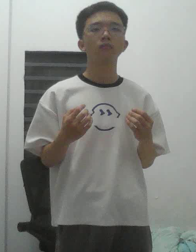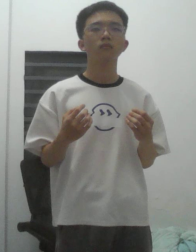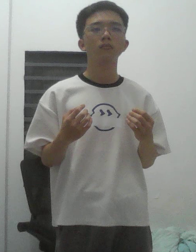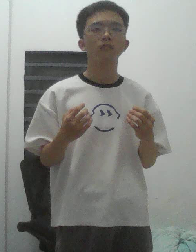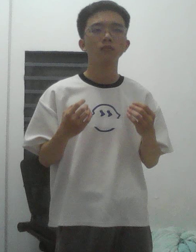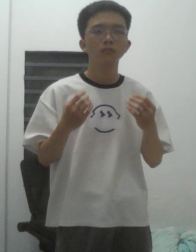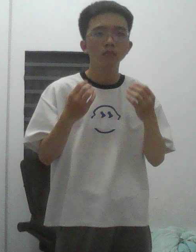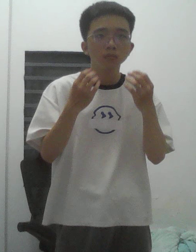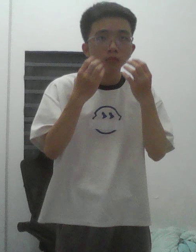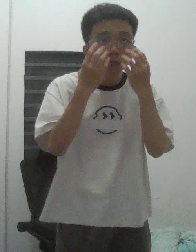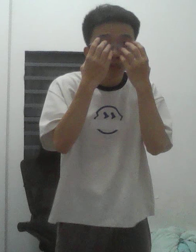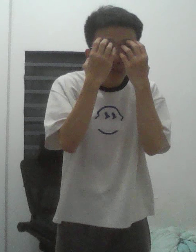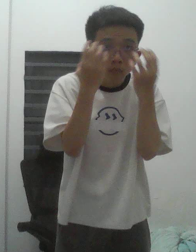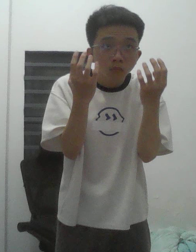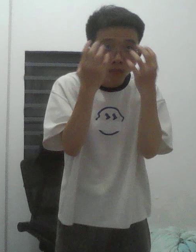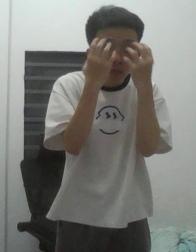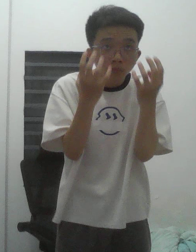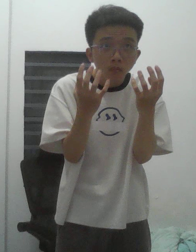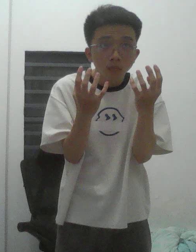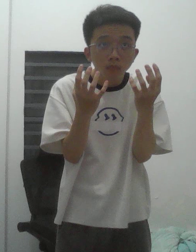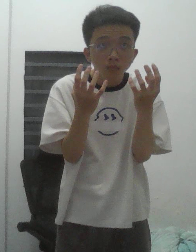ngac nhien